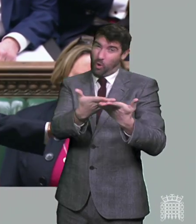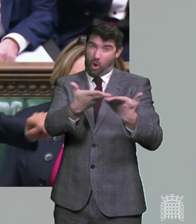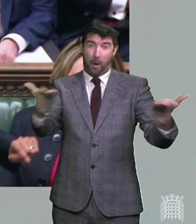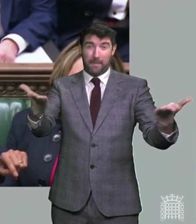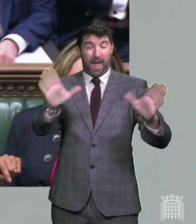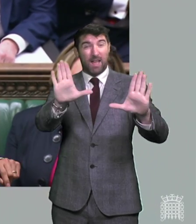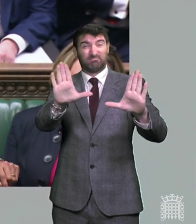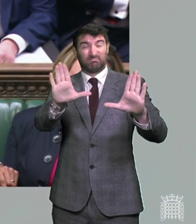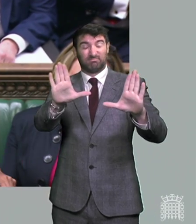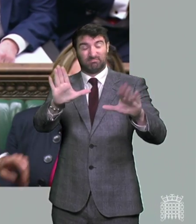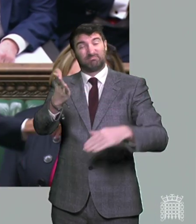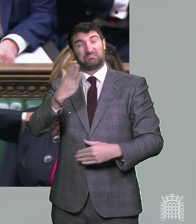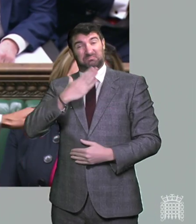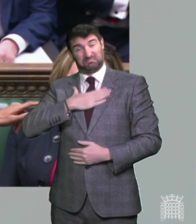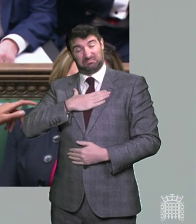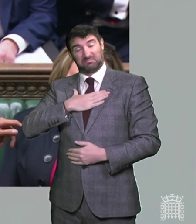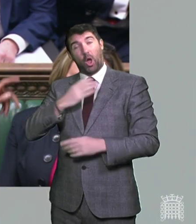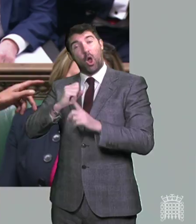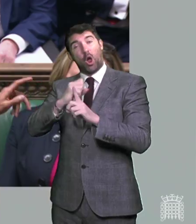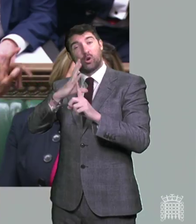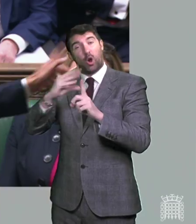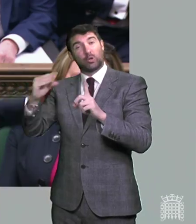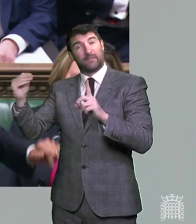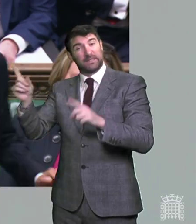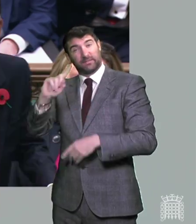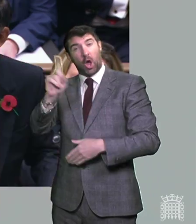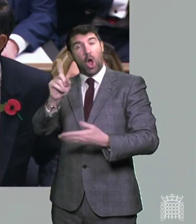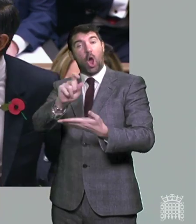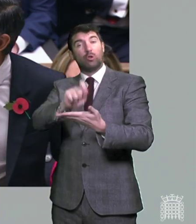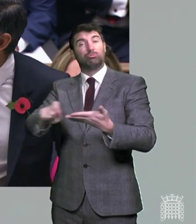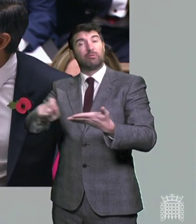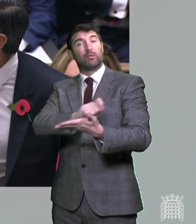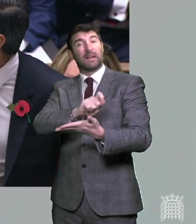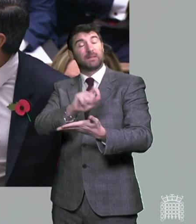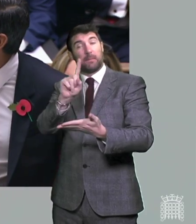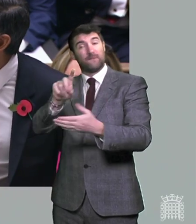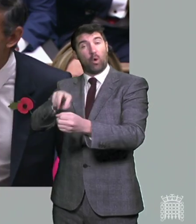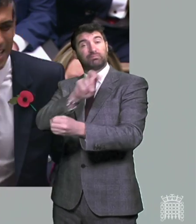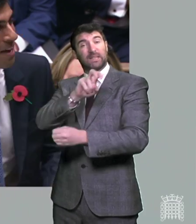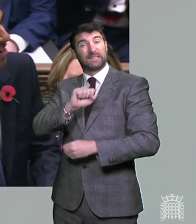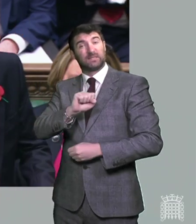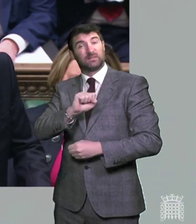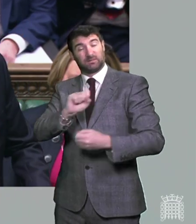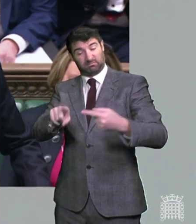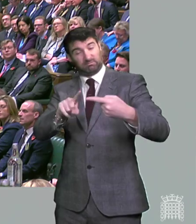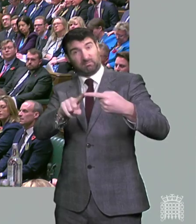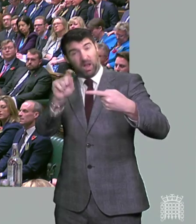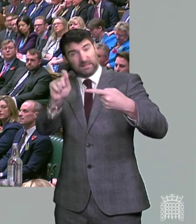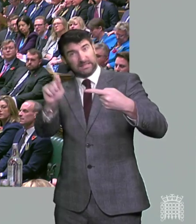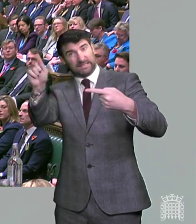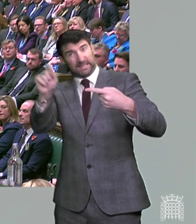What did we on the Conservative side of the House do? We gave the British people a referendum on Brexit.